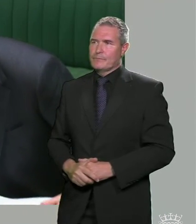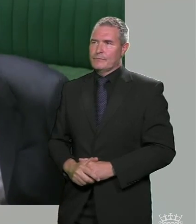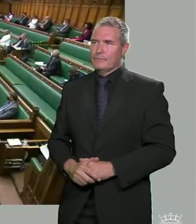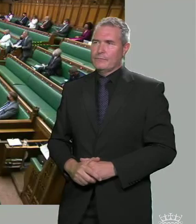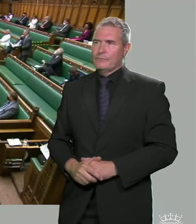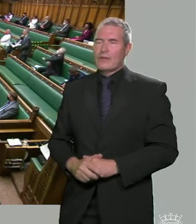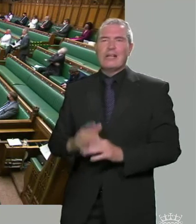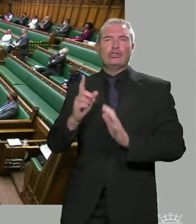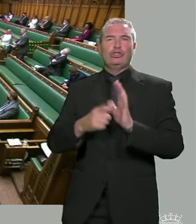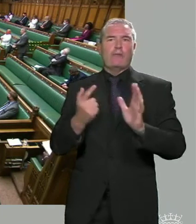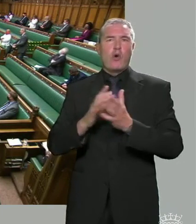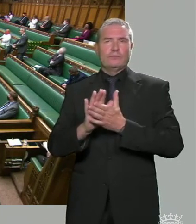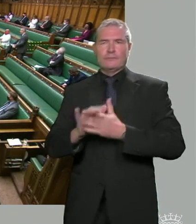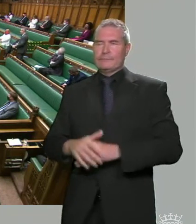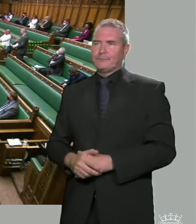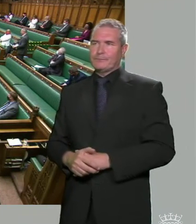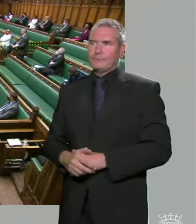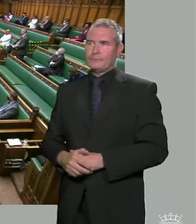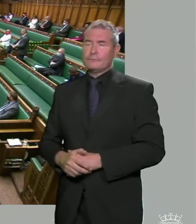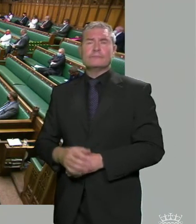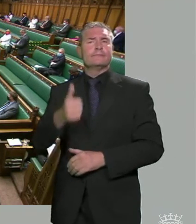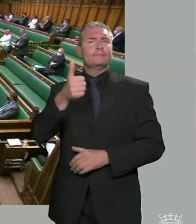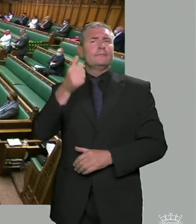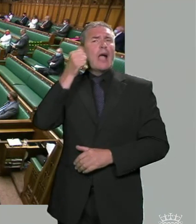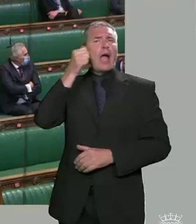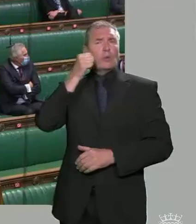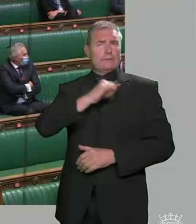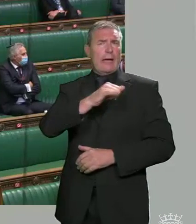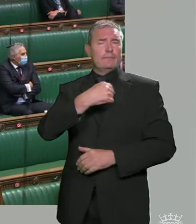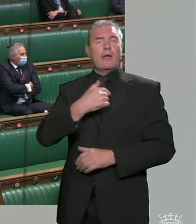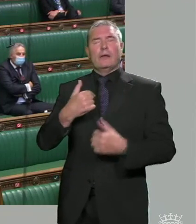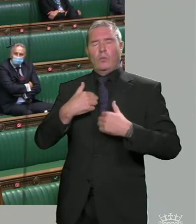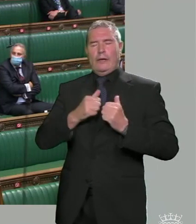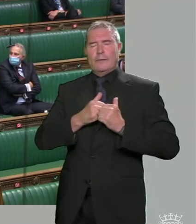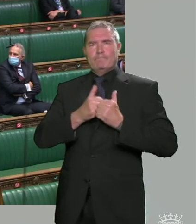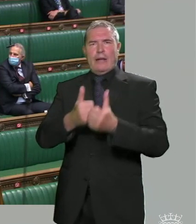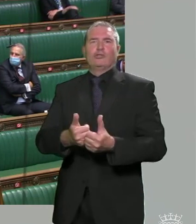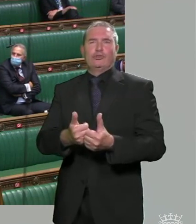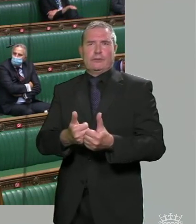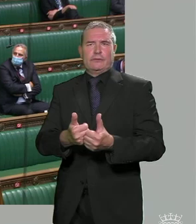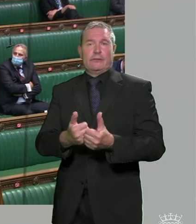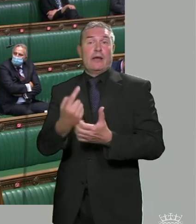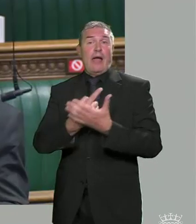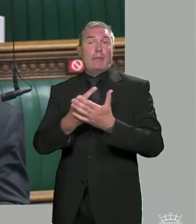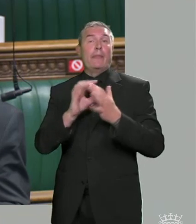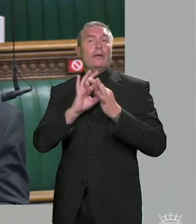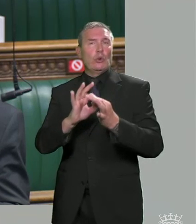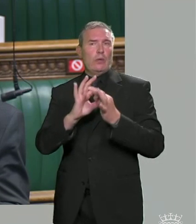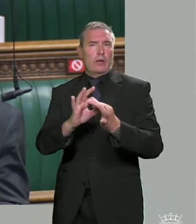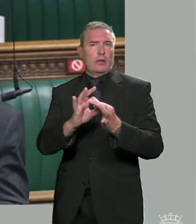Sir Jeffrey M. Donaldson I know that, like me, the Prime Minister cares passionately about the Union.